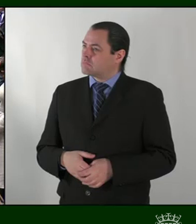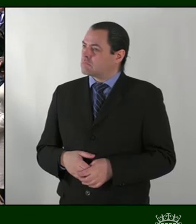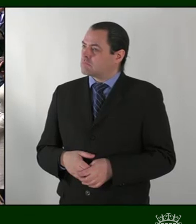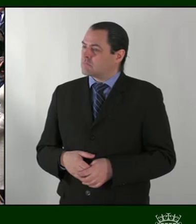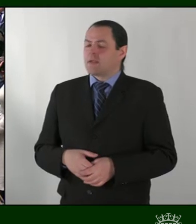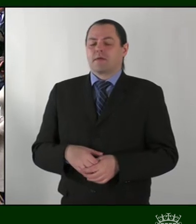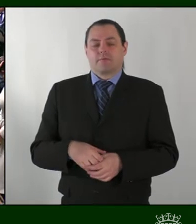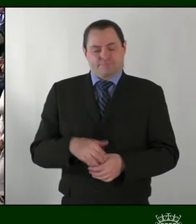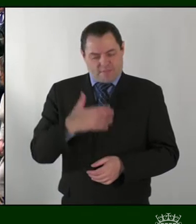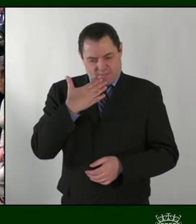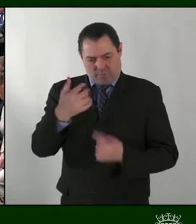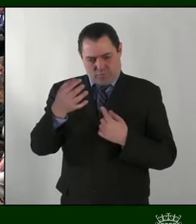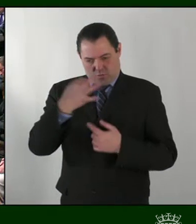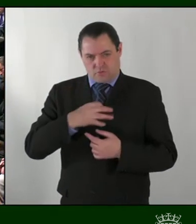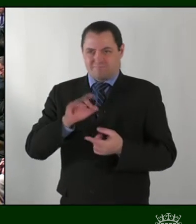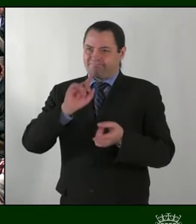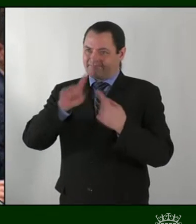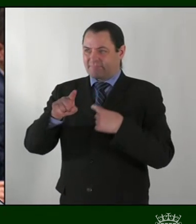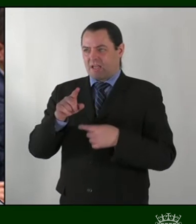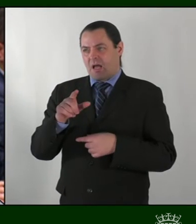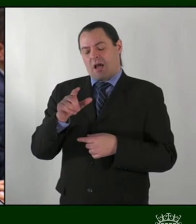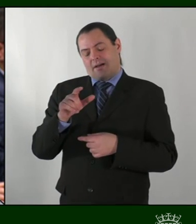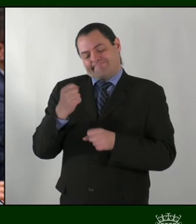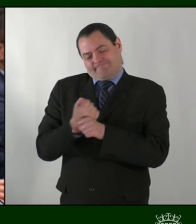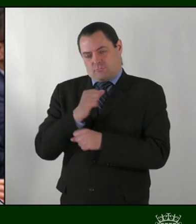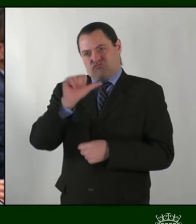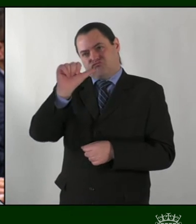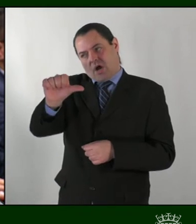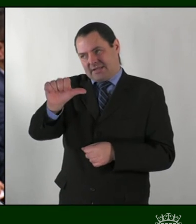My honourable Friend is, I am afraid, entirely right.